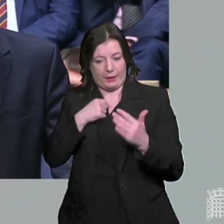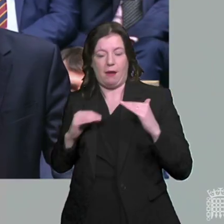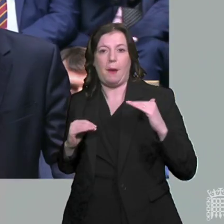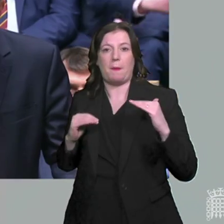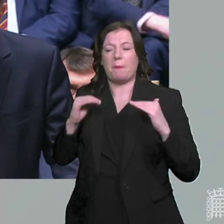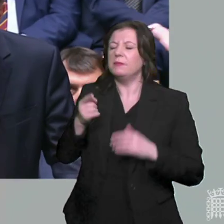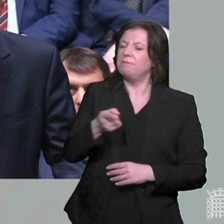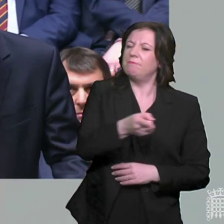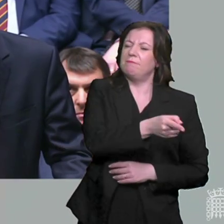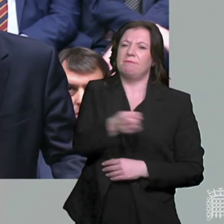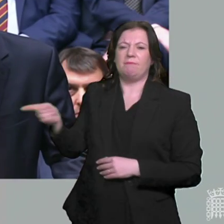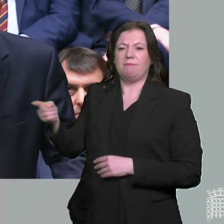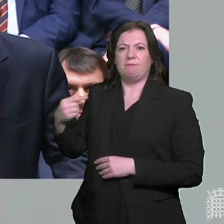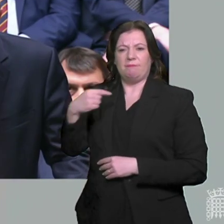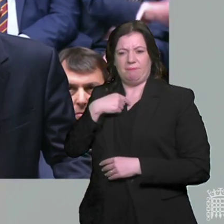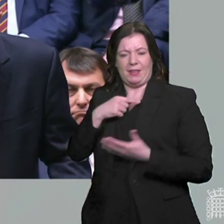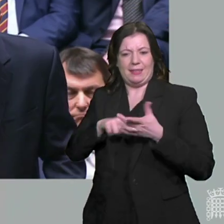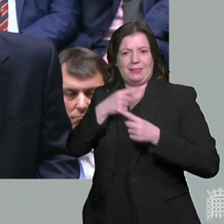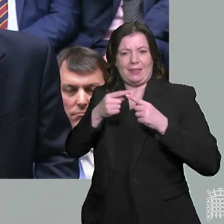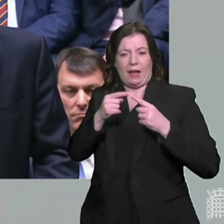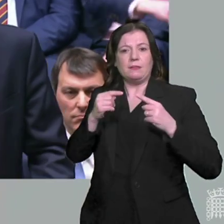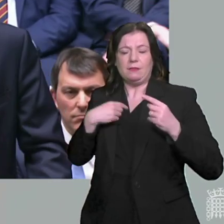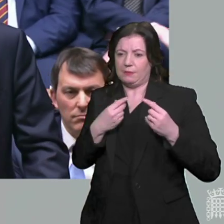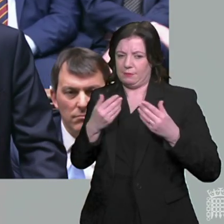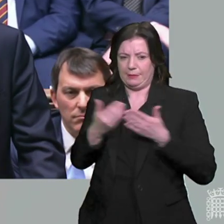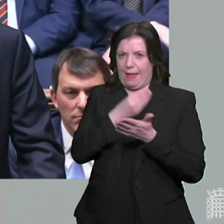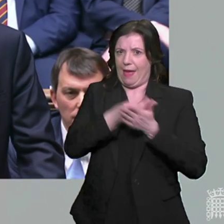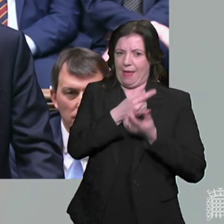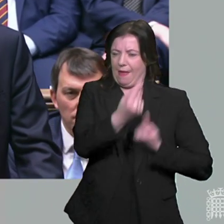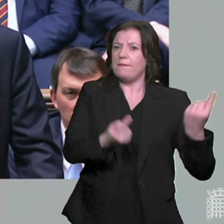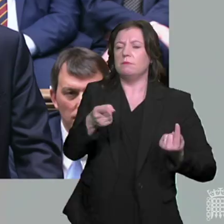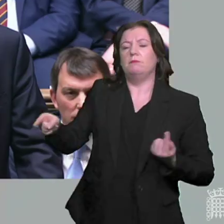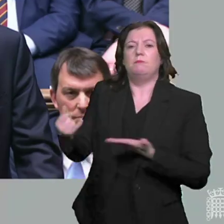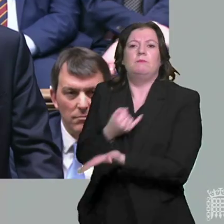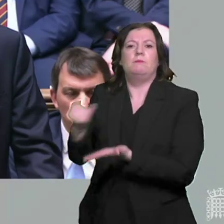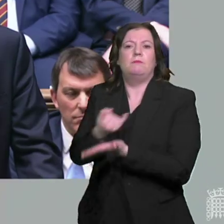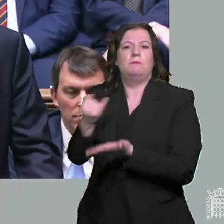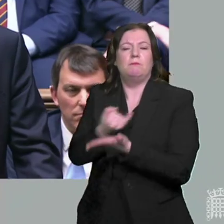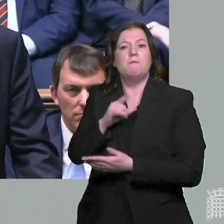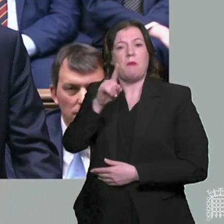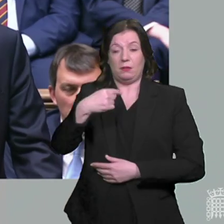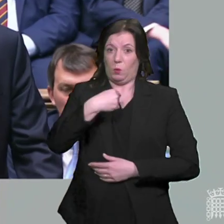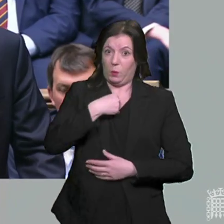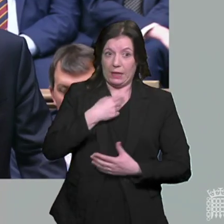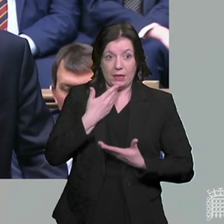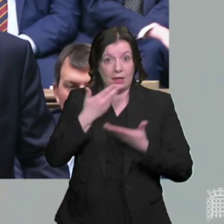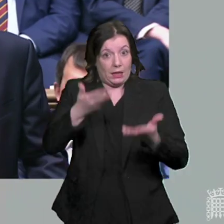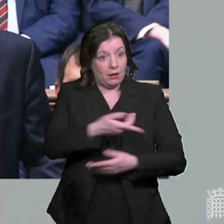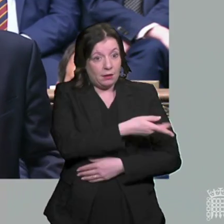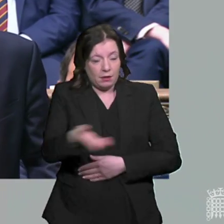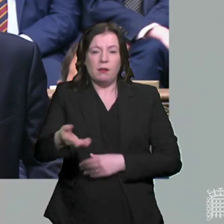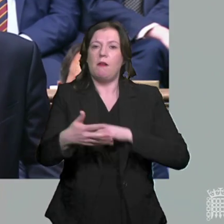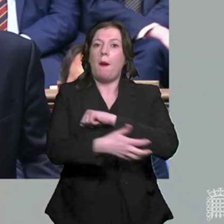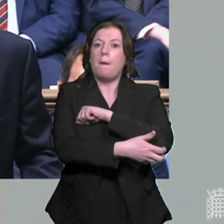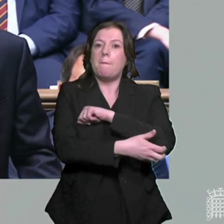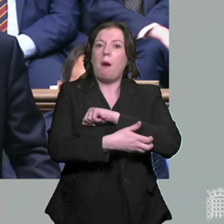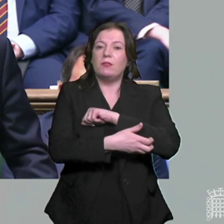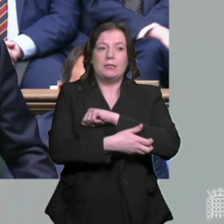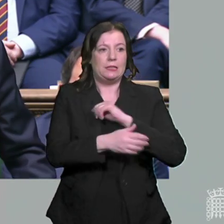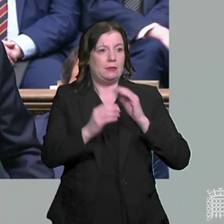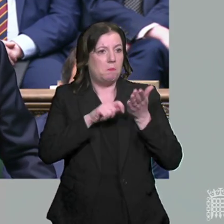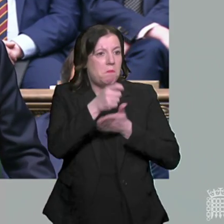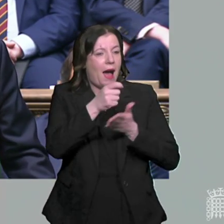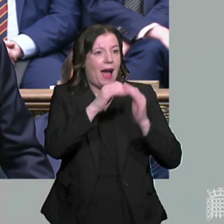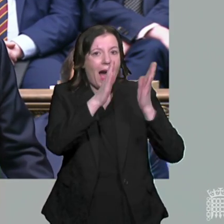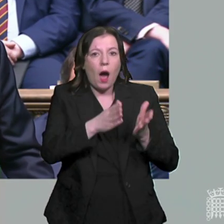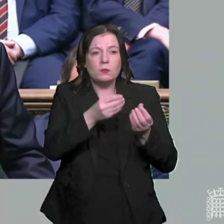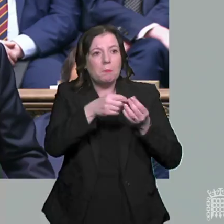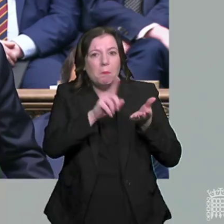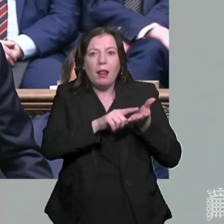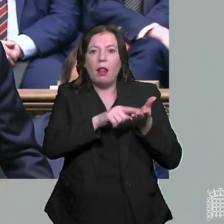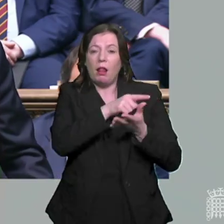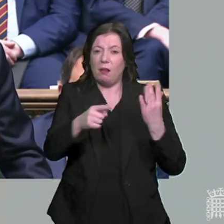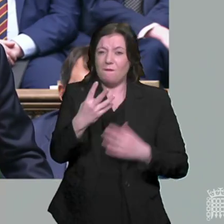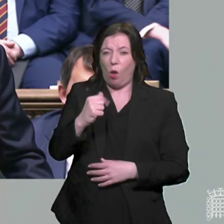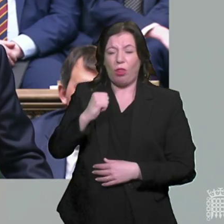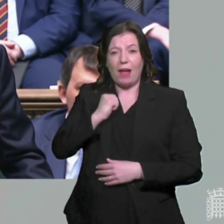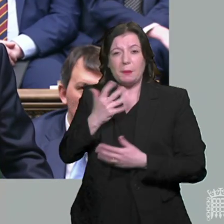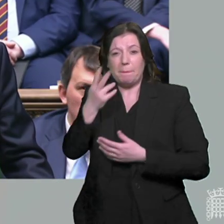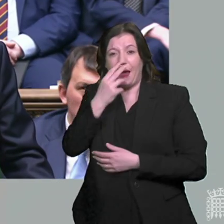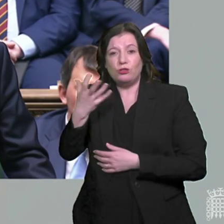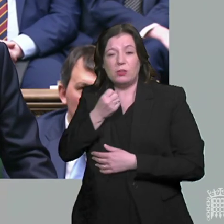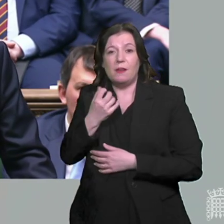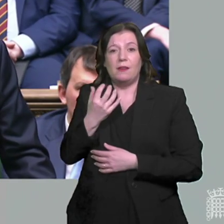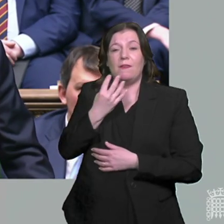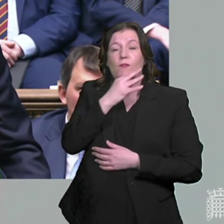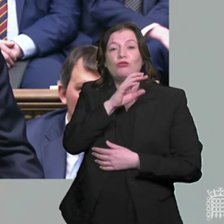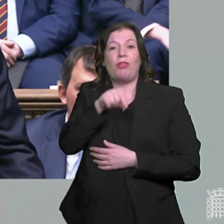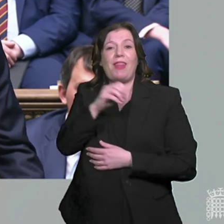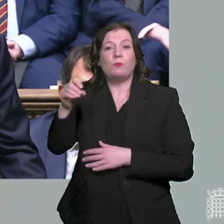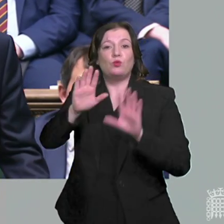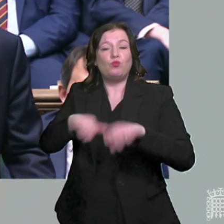The Labour party opposed those tax reductions, but they have helped lift 2 million people out of absolute poverty, after housing costs, including 400,000 pensioners and 500,000 children.